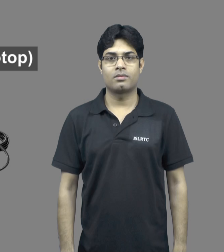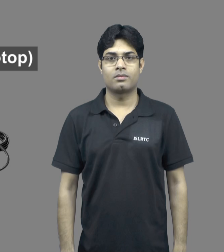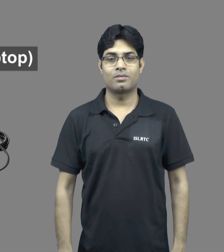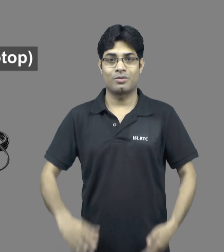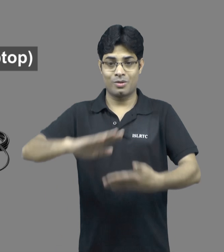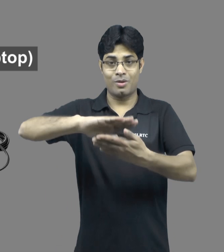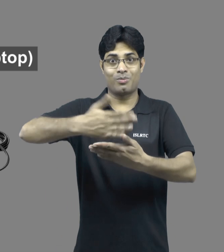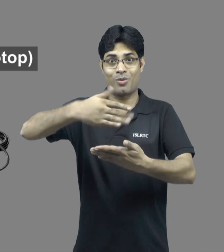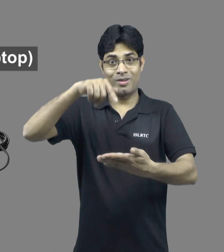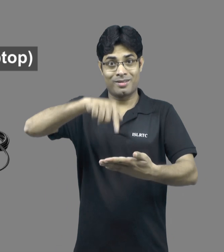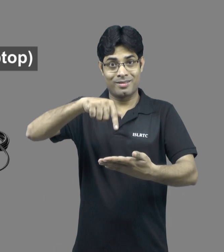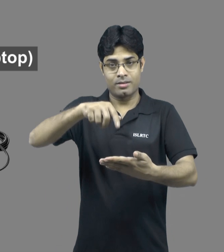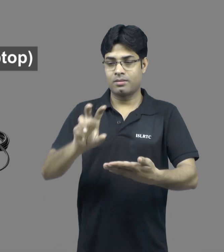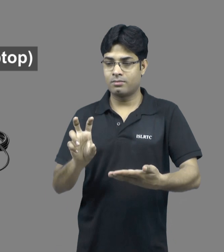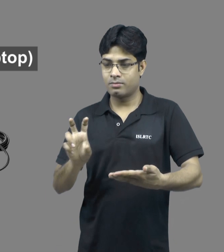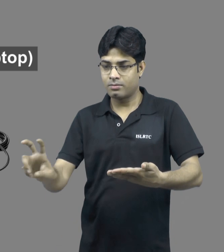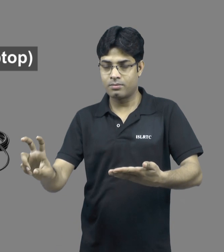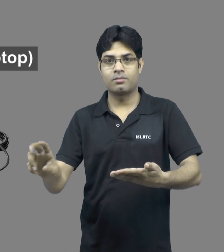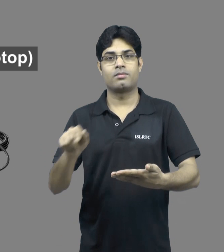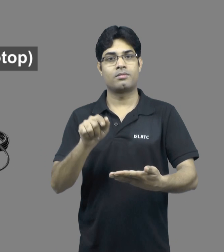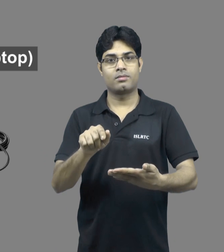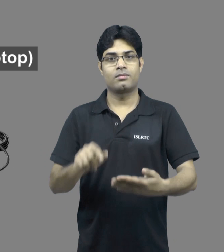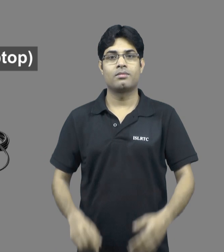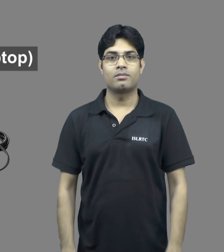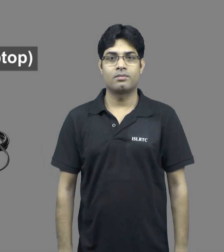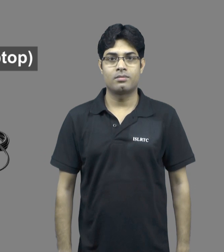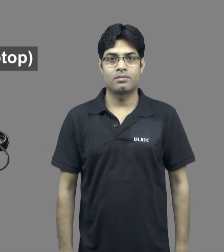Charger (Laptop)